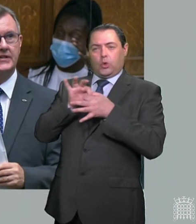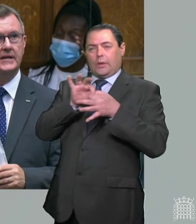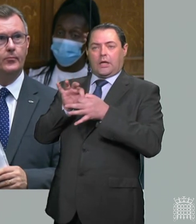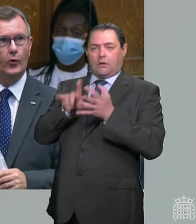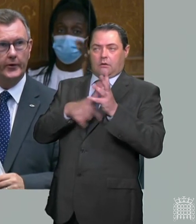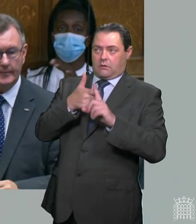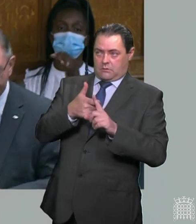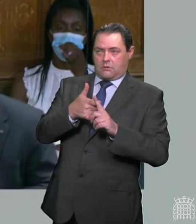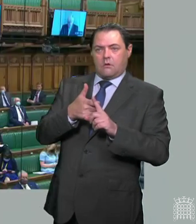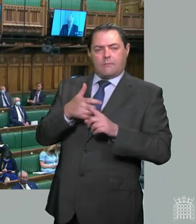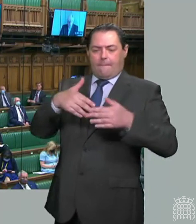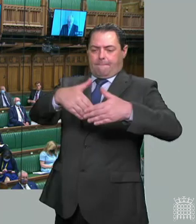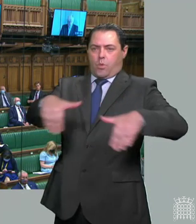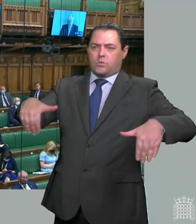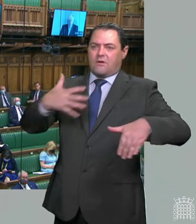the Irish sea border?